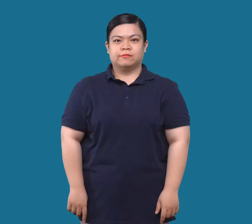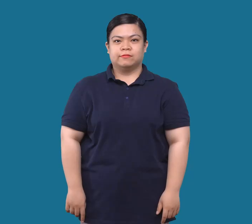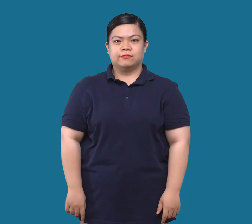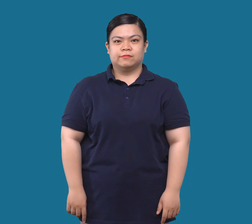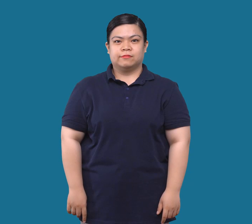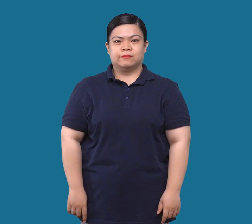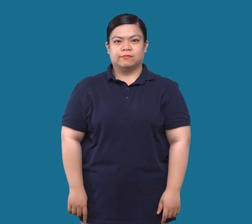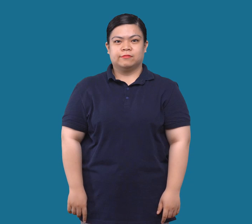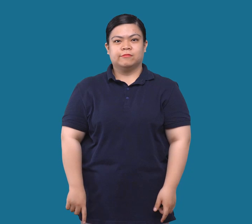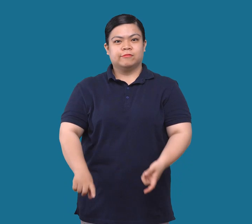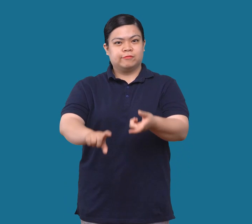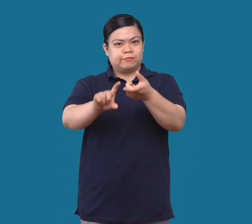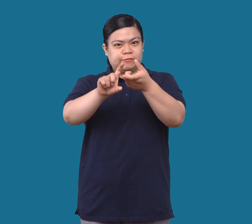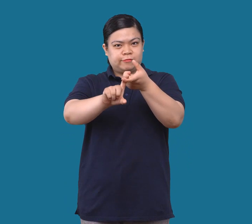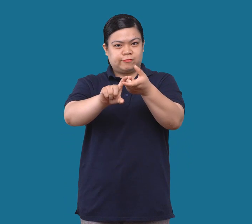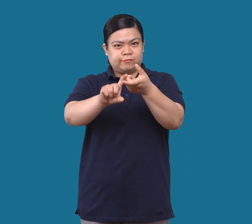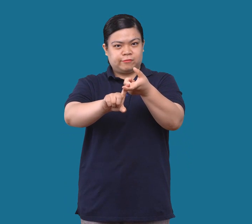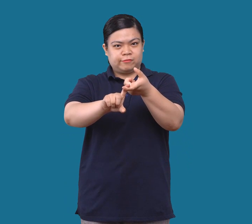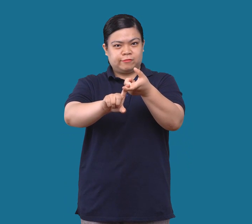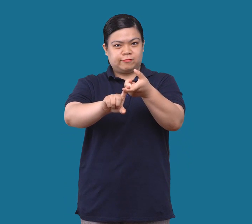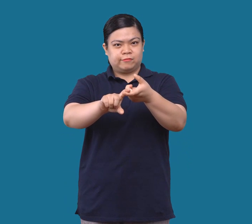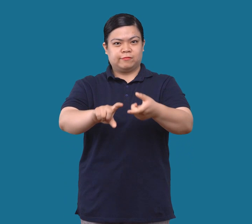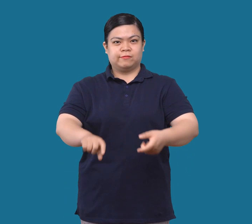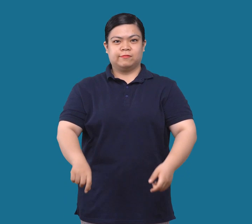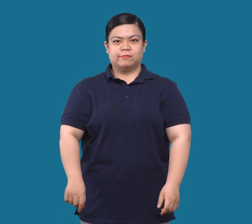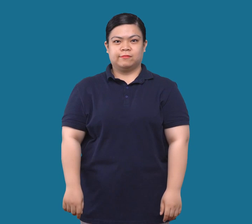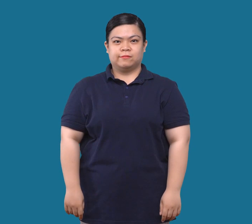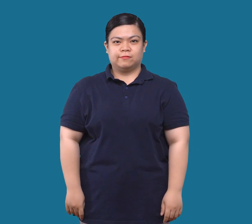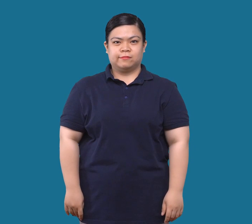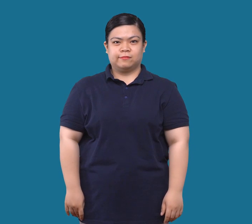sinh vật